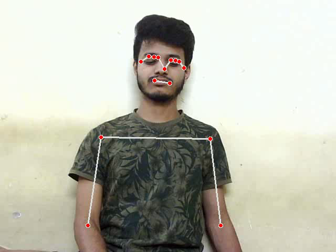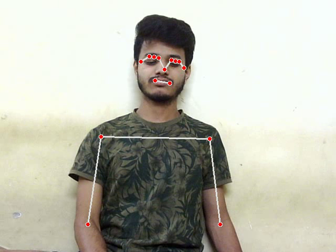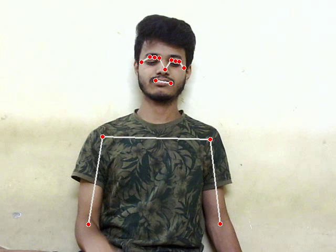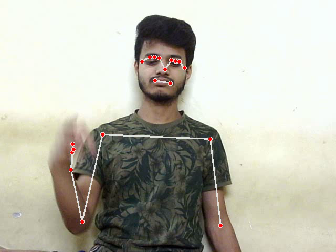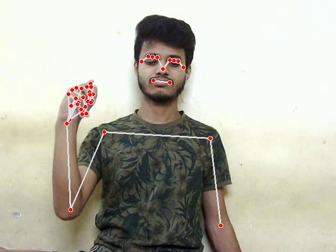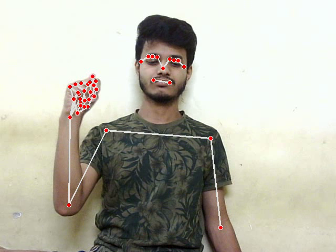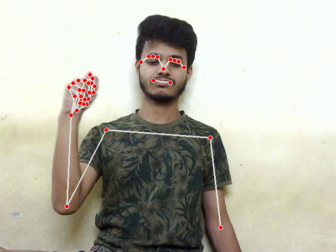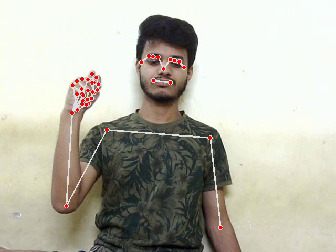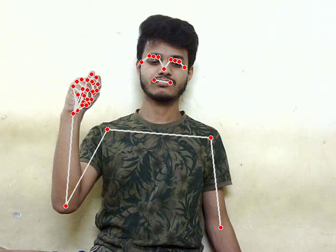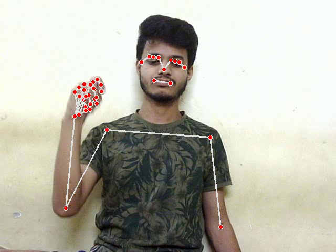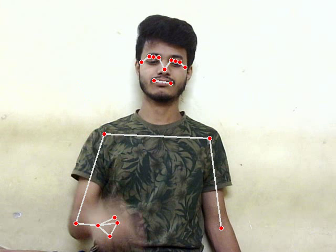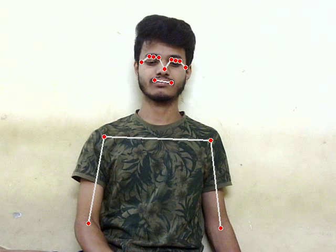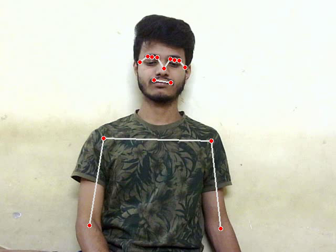bathroom